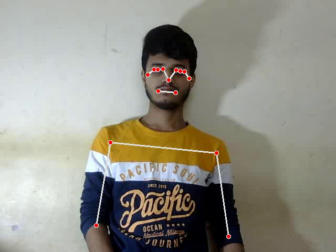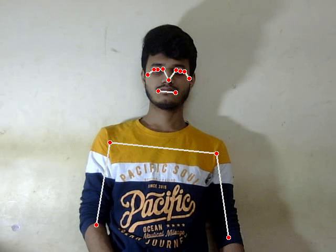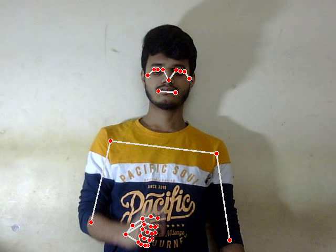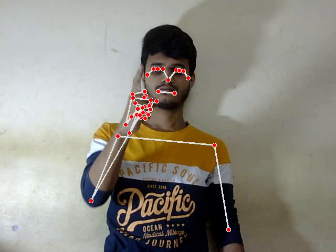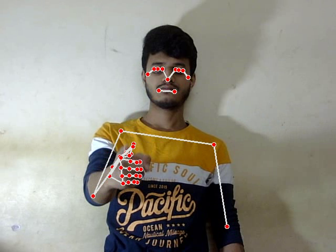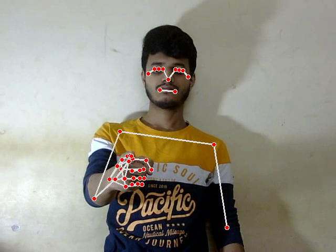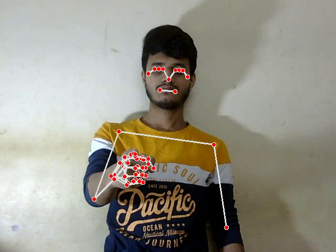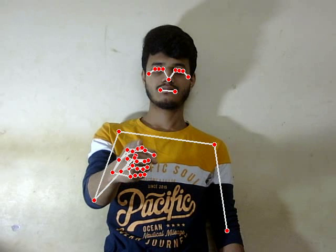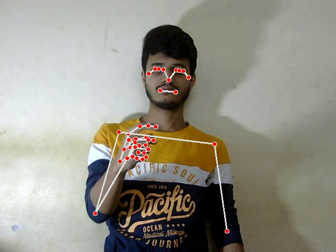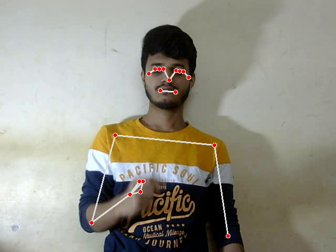you